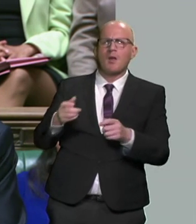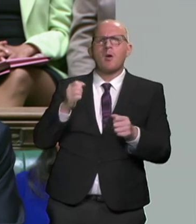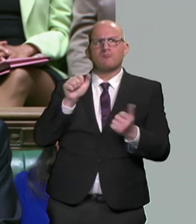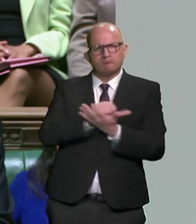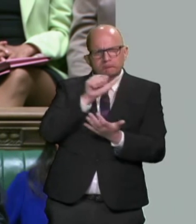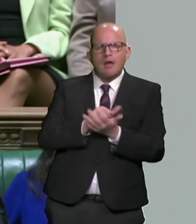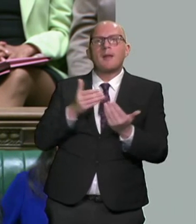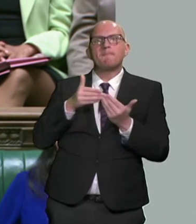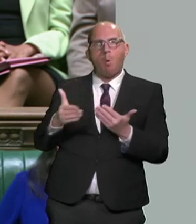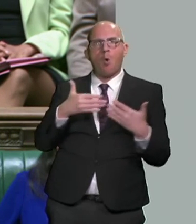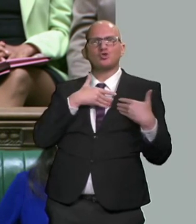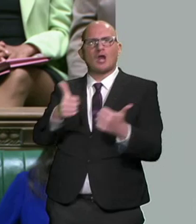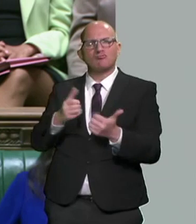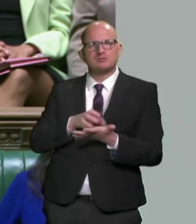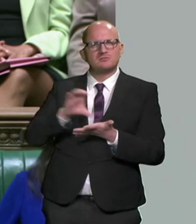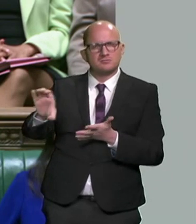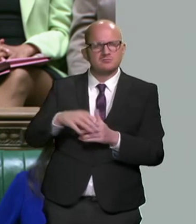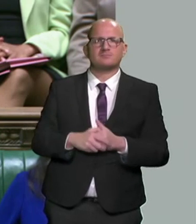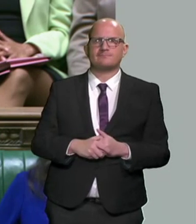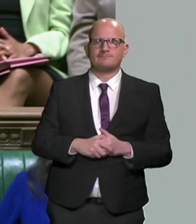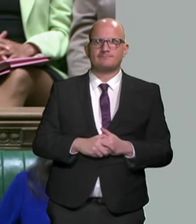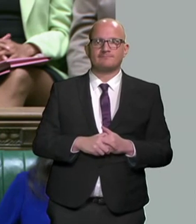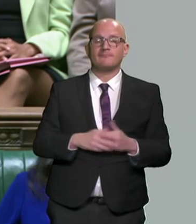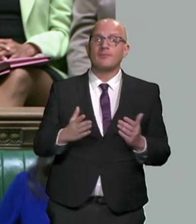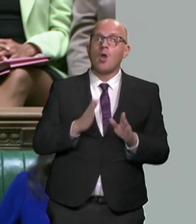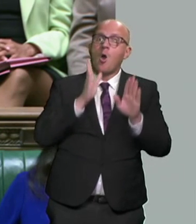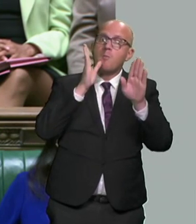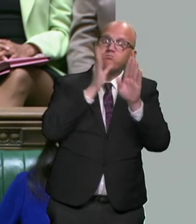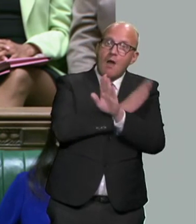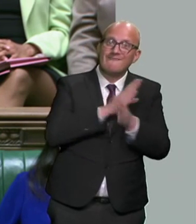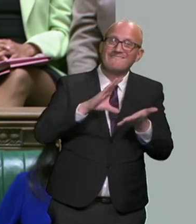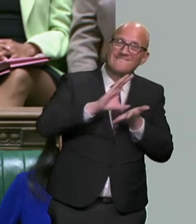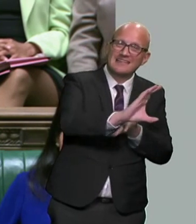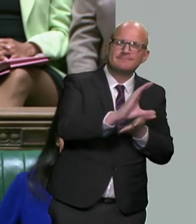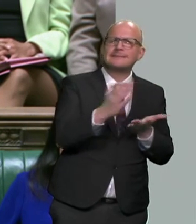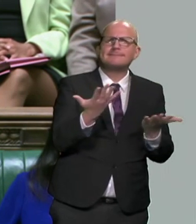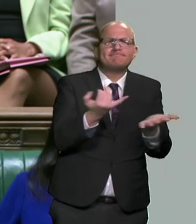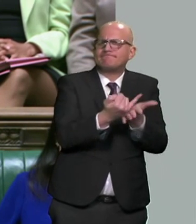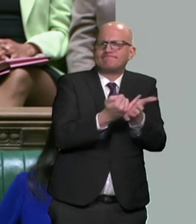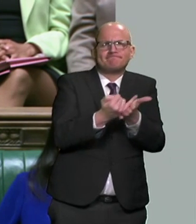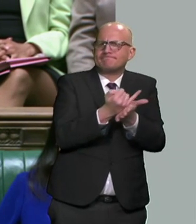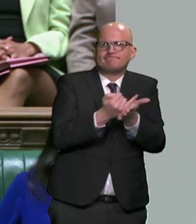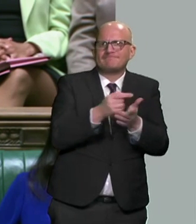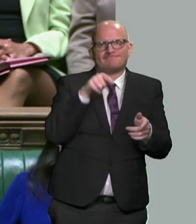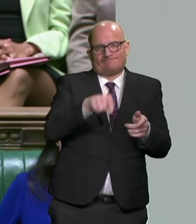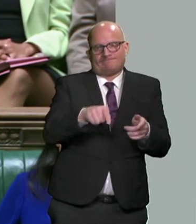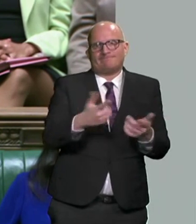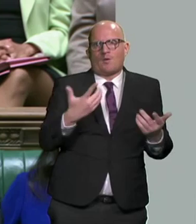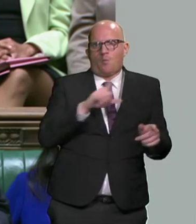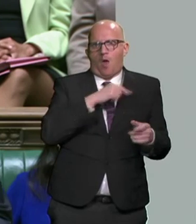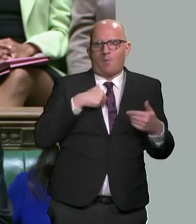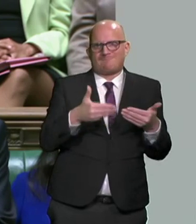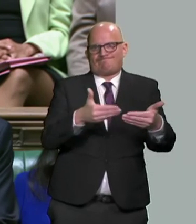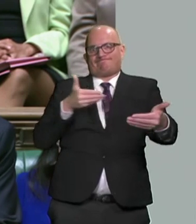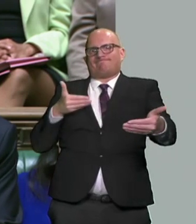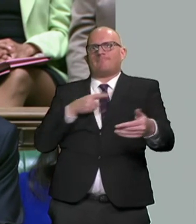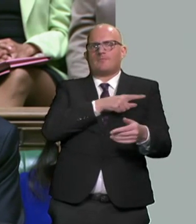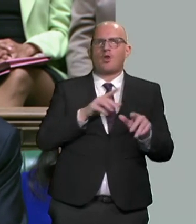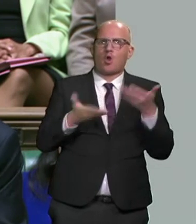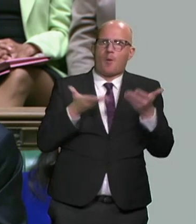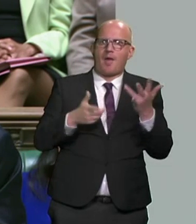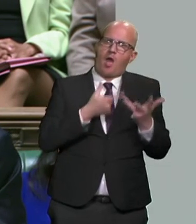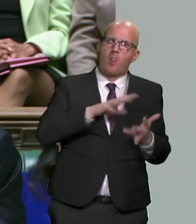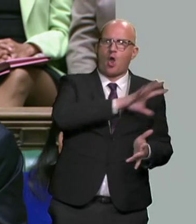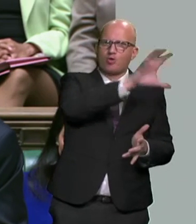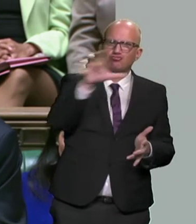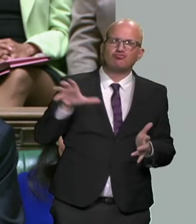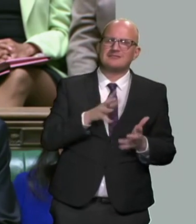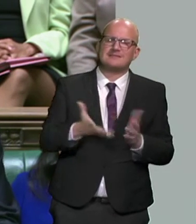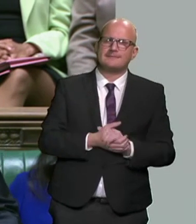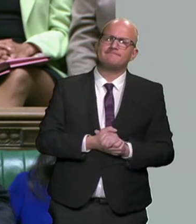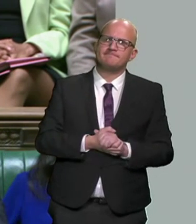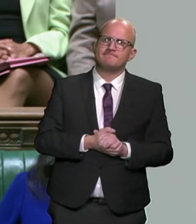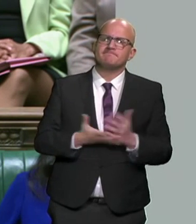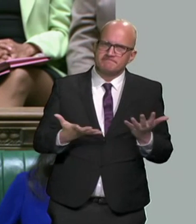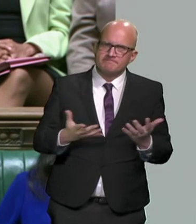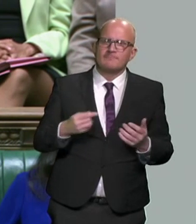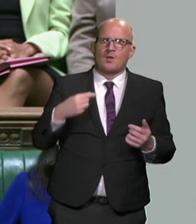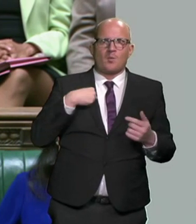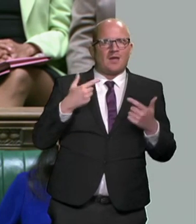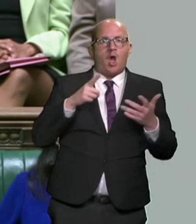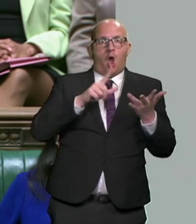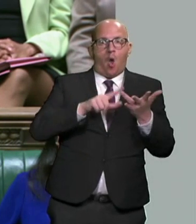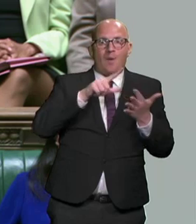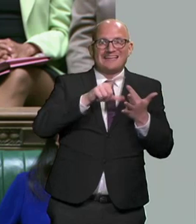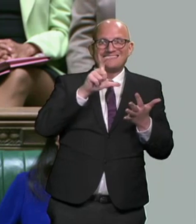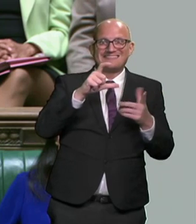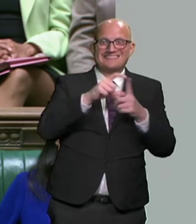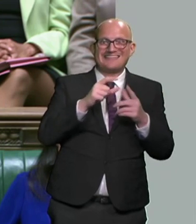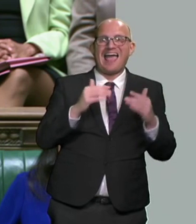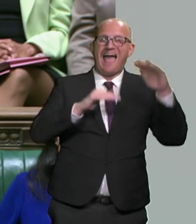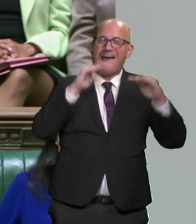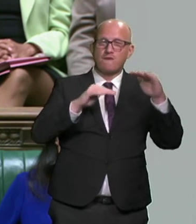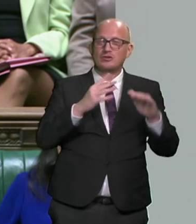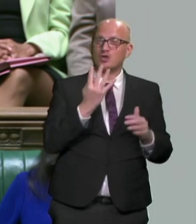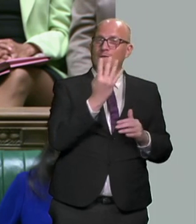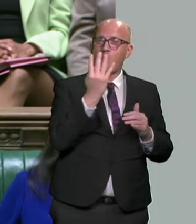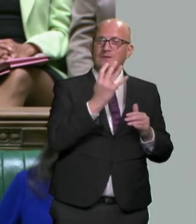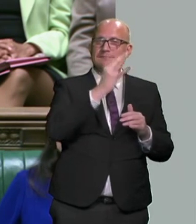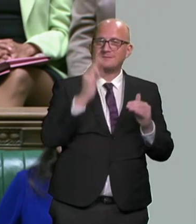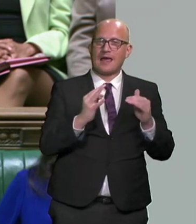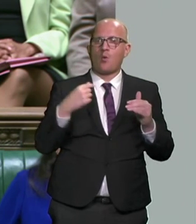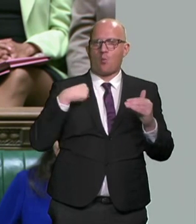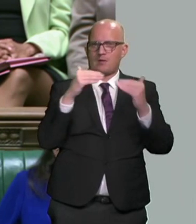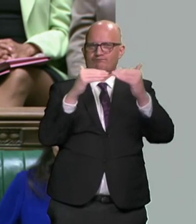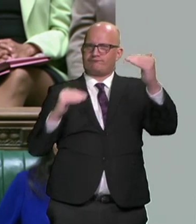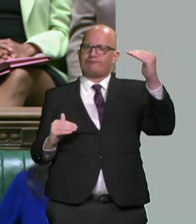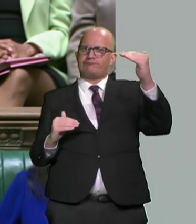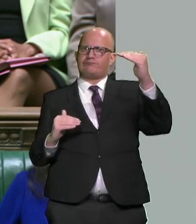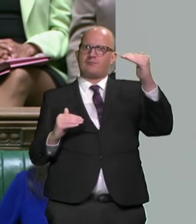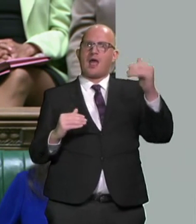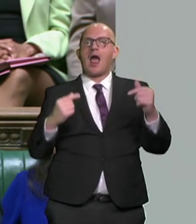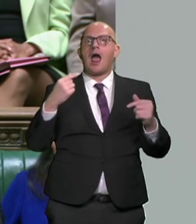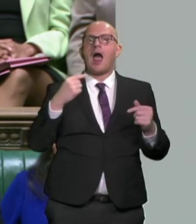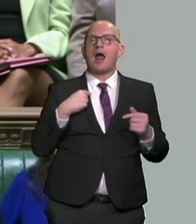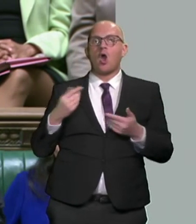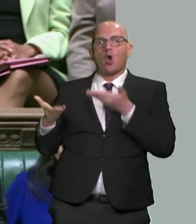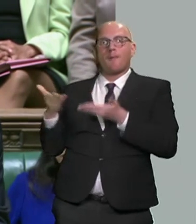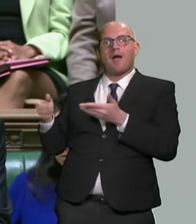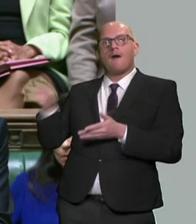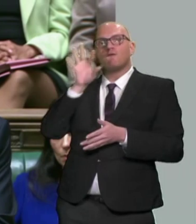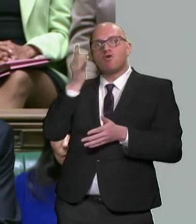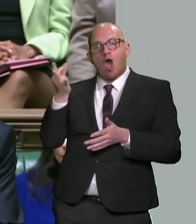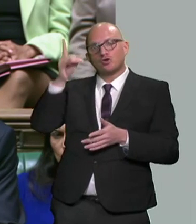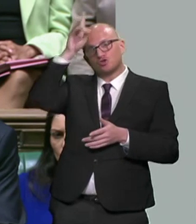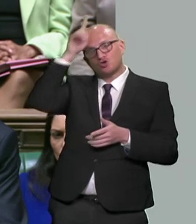Thirdly, on capital, weak private sector investment is a long-standing cause of our productivity gap internationally: capital investment by UK businesses is considerably lower than the OECD average of 14%, and it accounts for fully half our productivity gap with France and Germany.